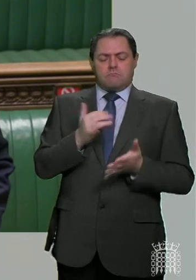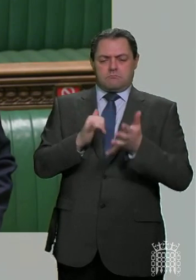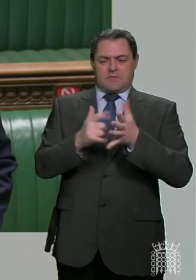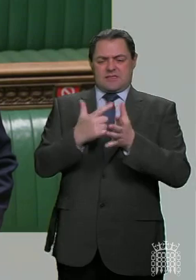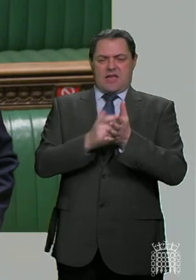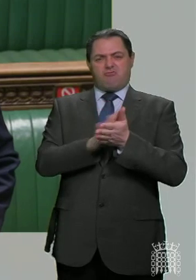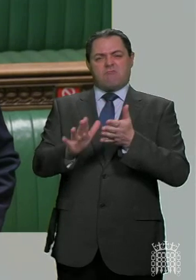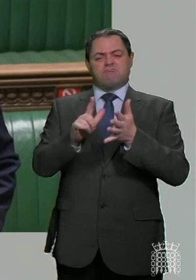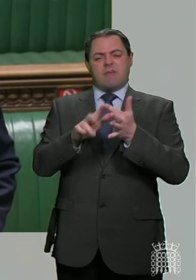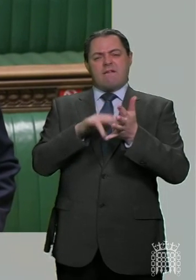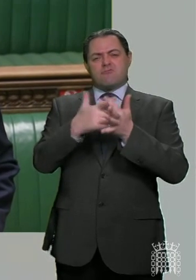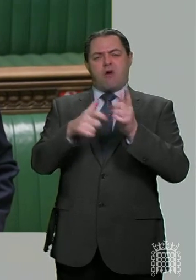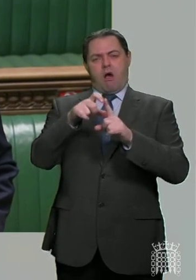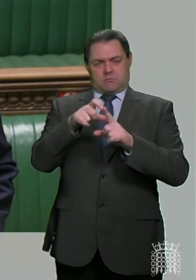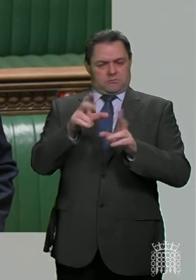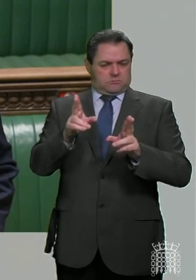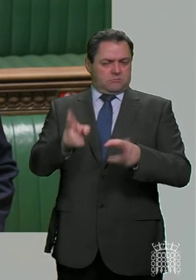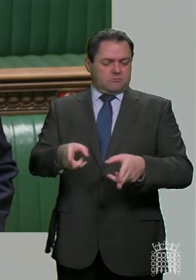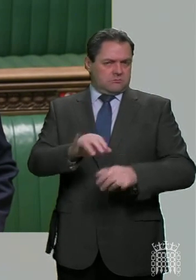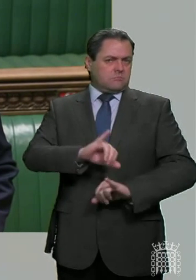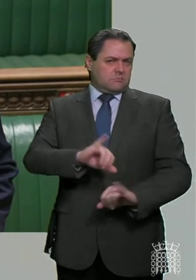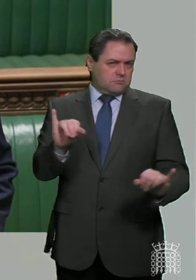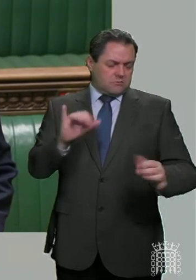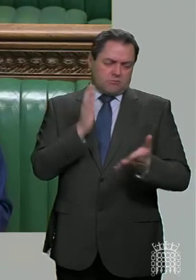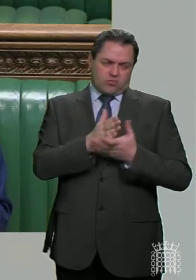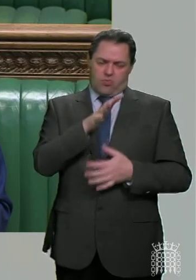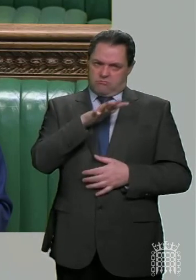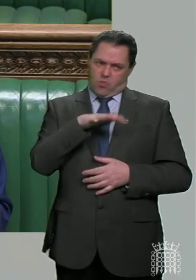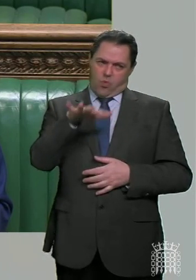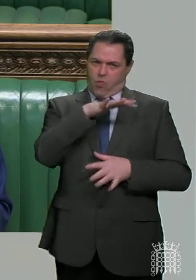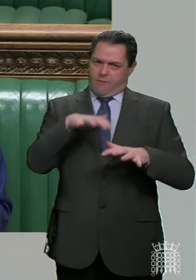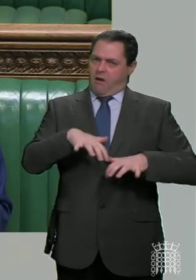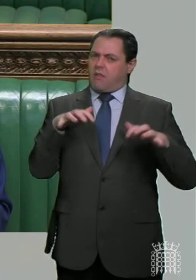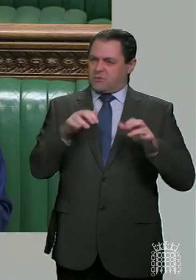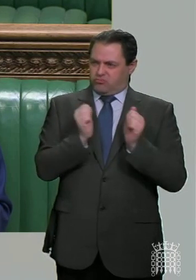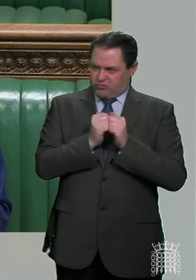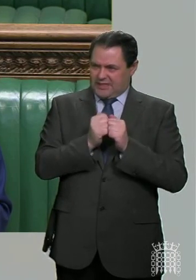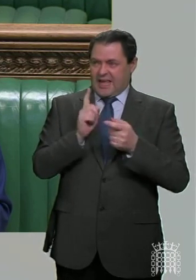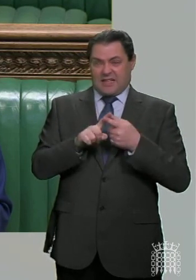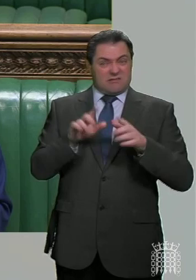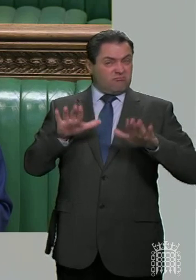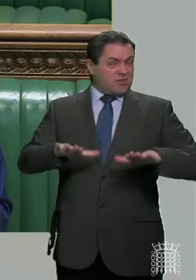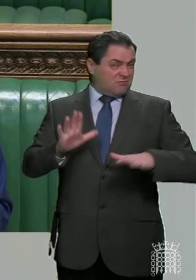I am sure that those emotions are shared in this House and around the country.